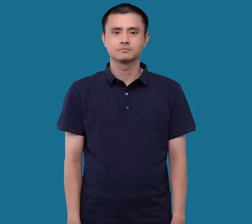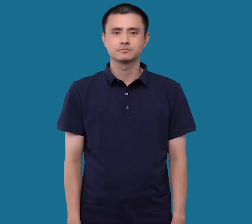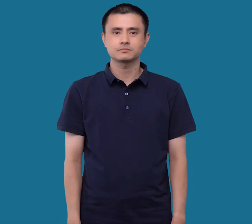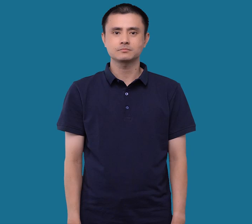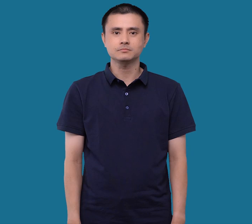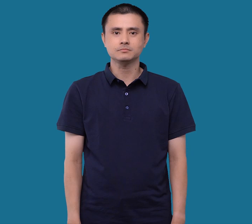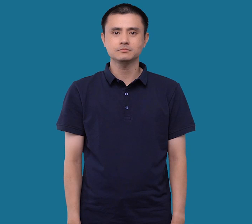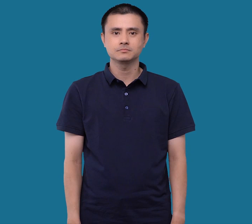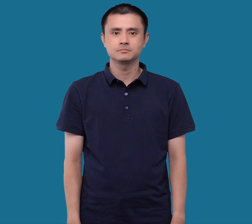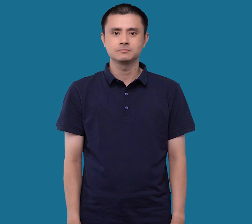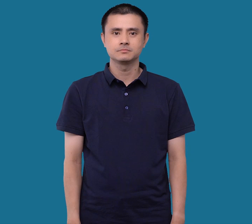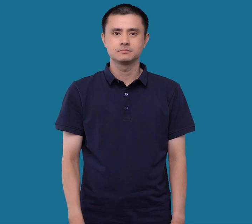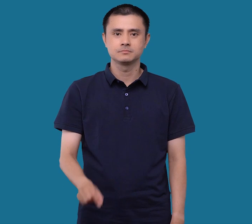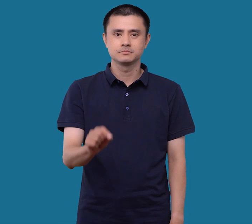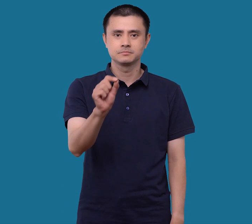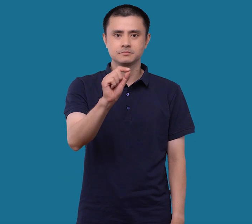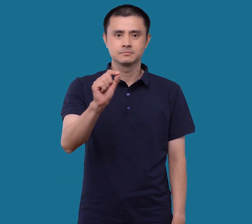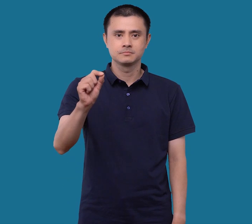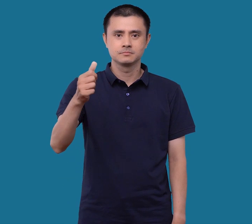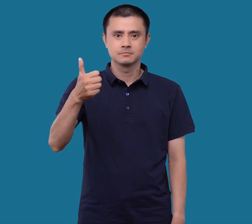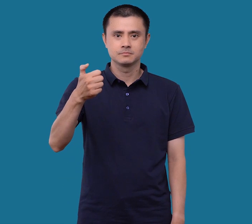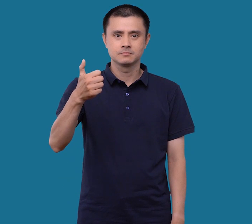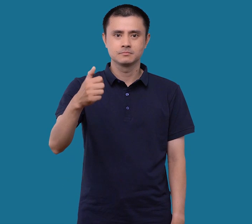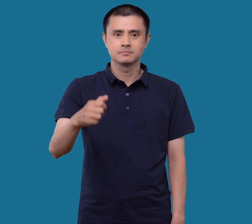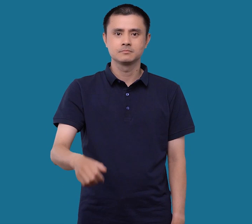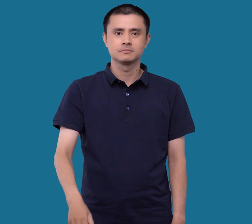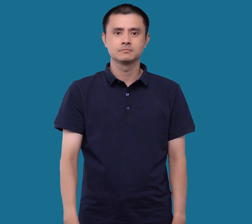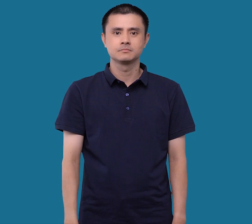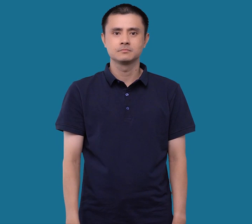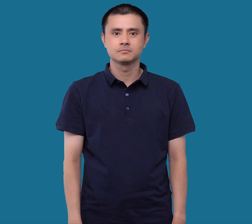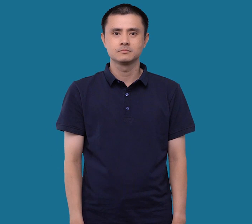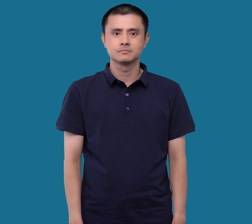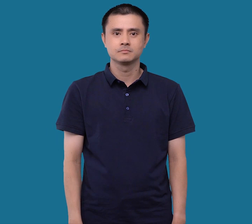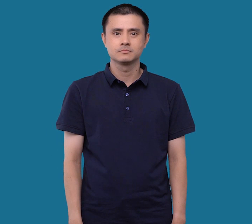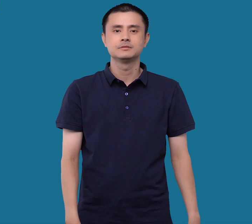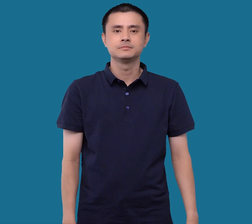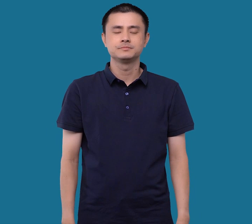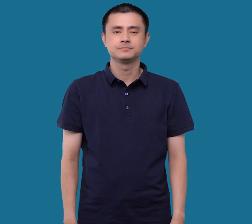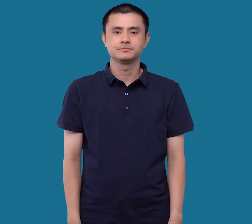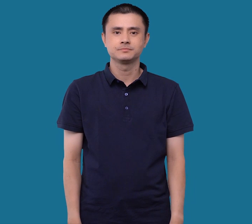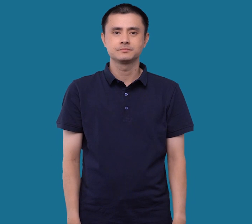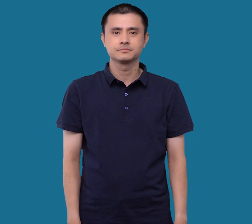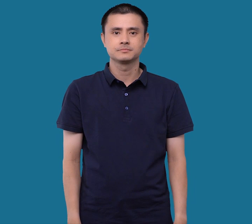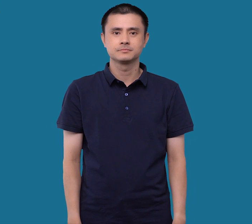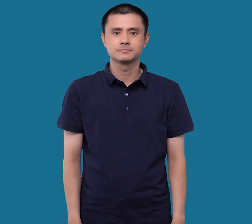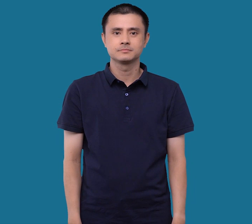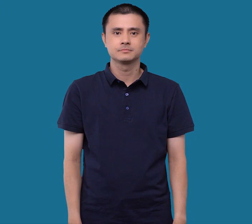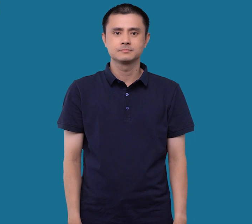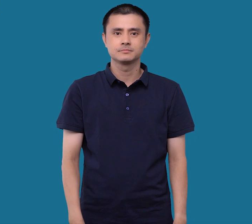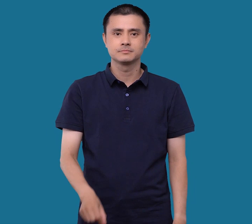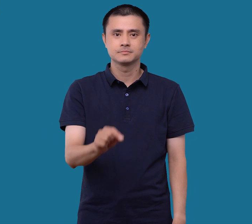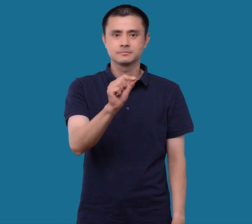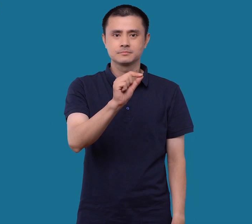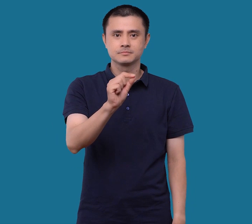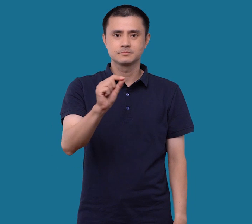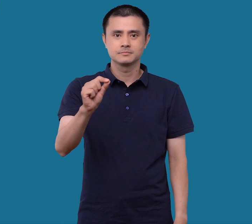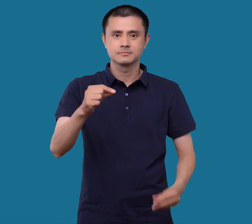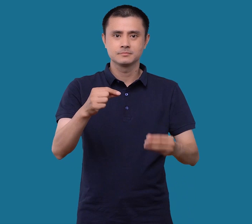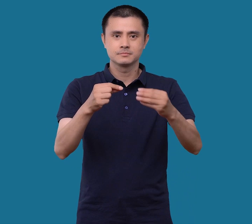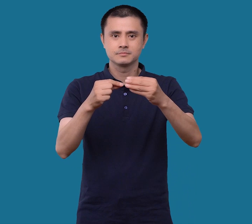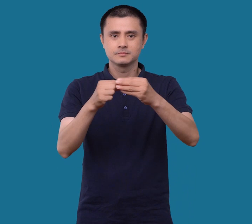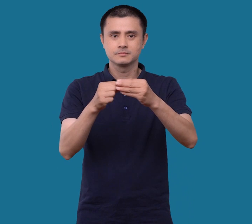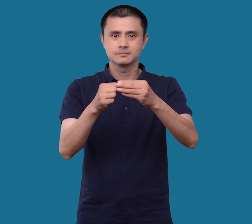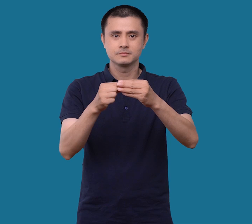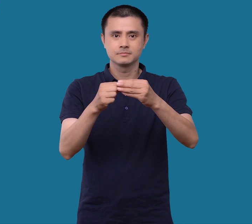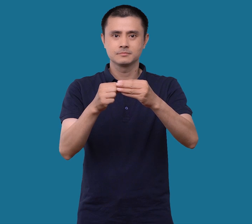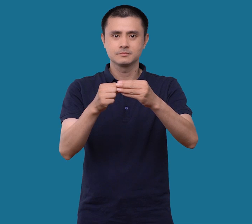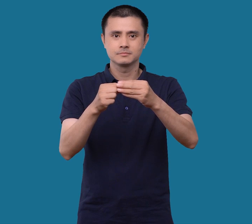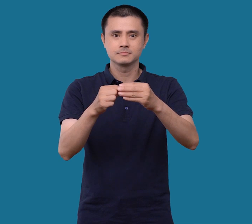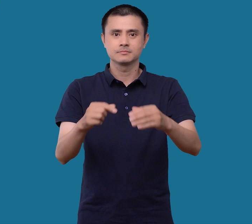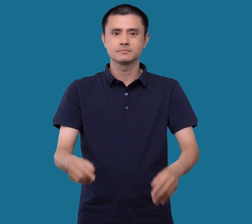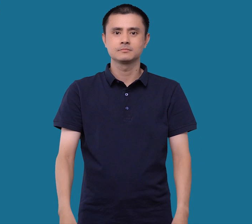bút bi